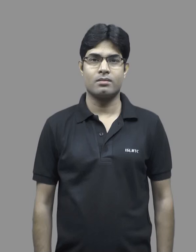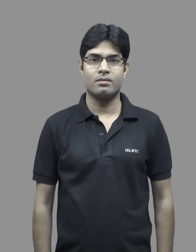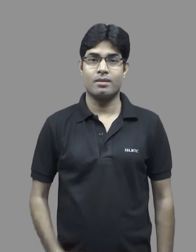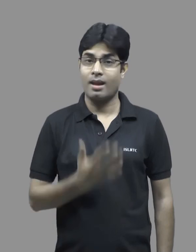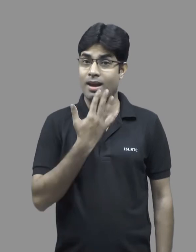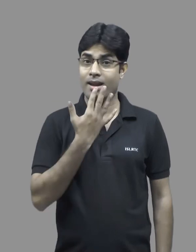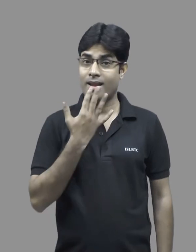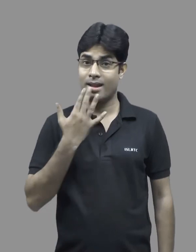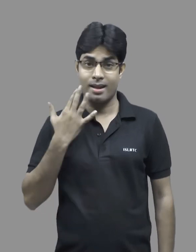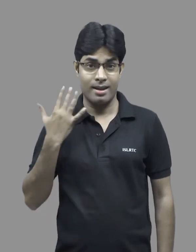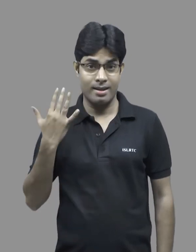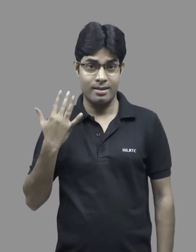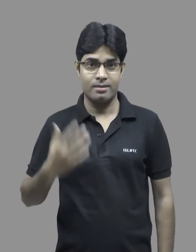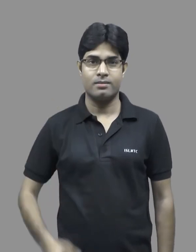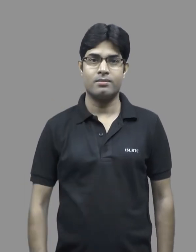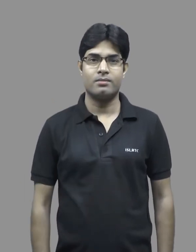Colour